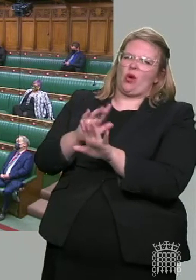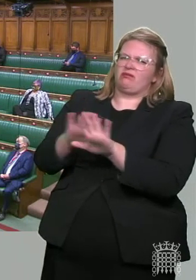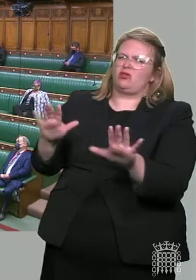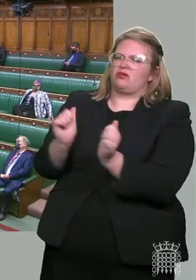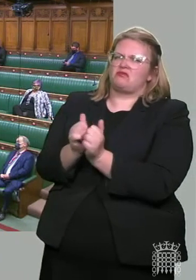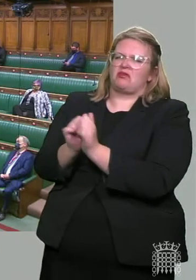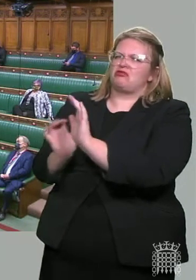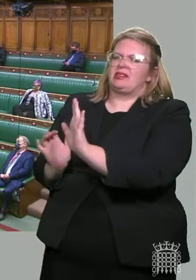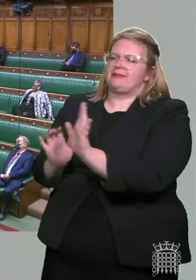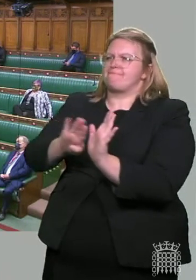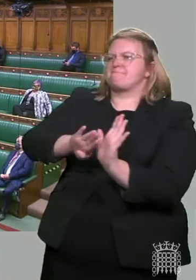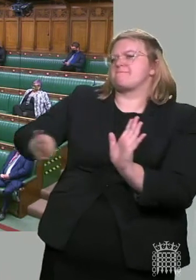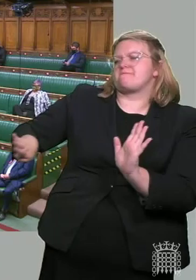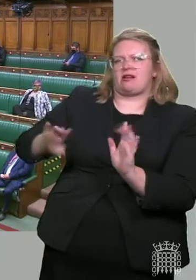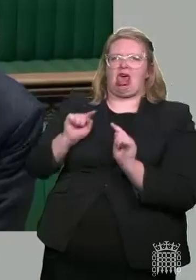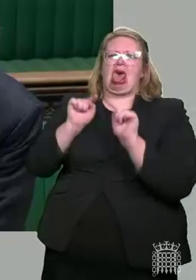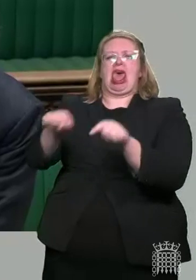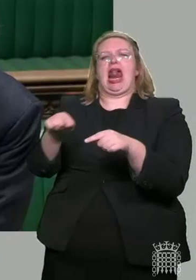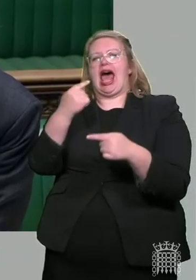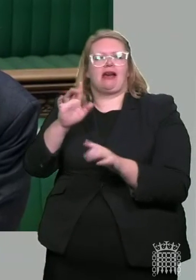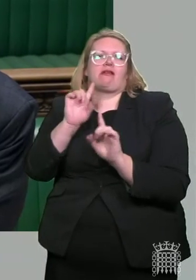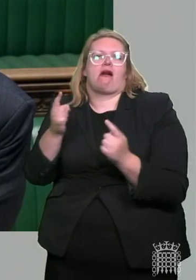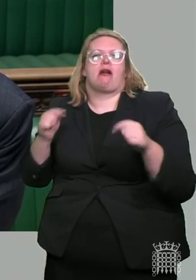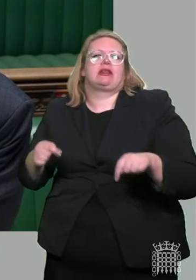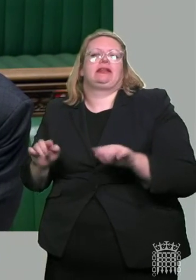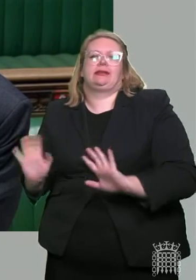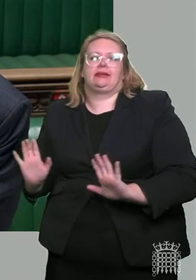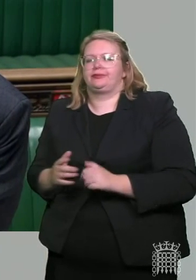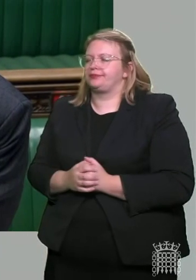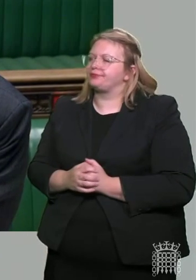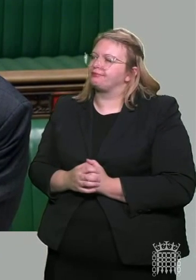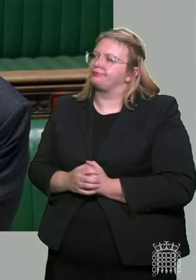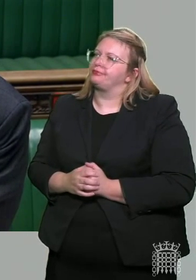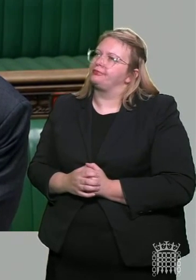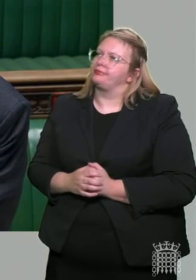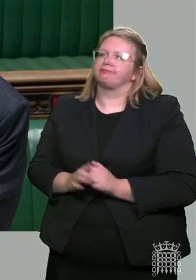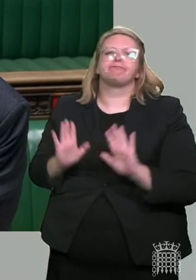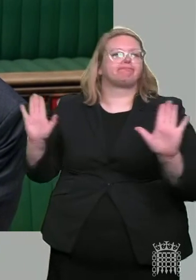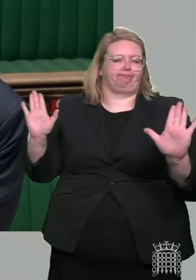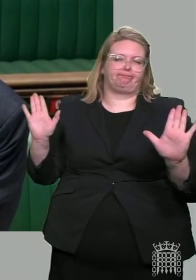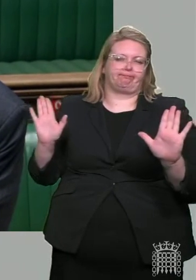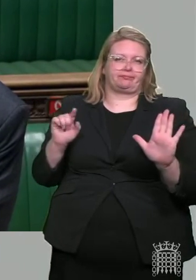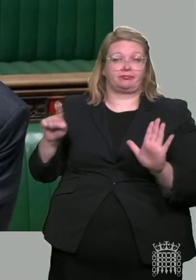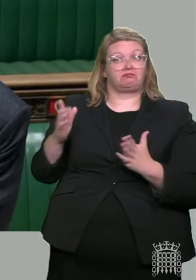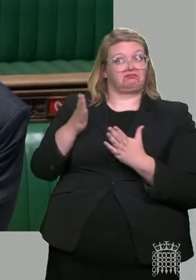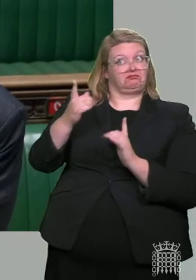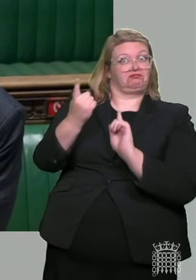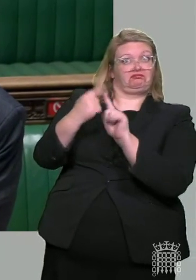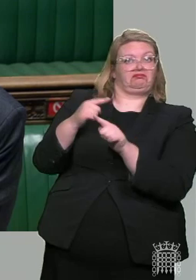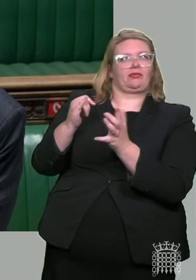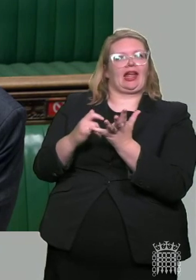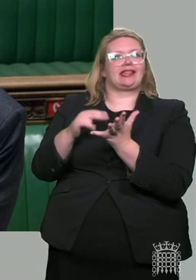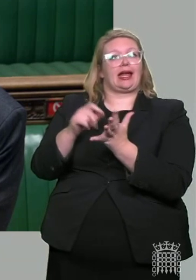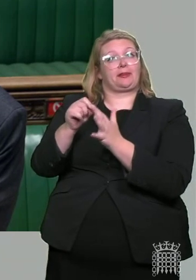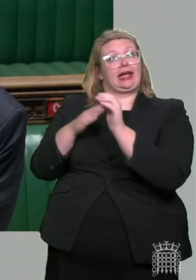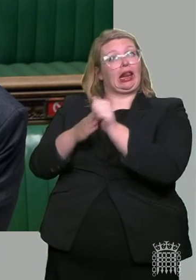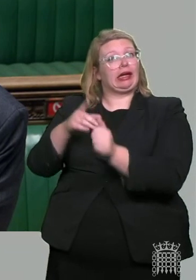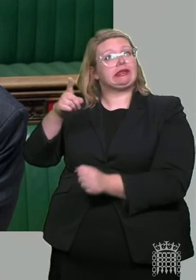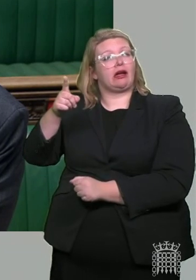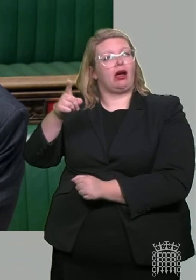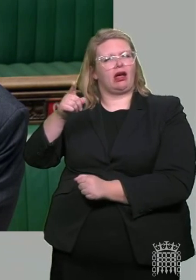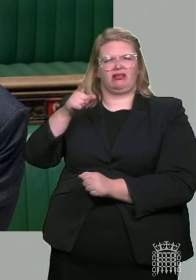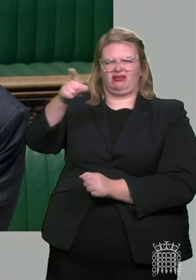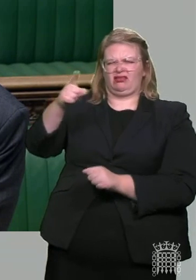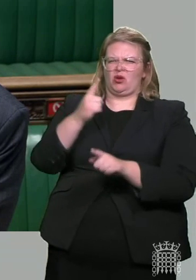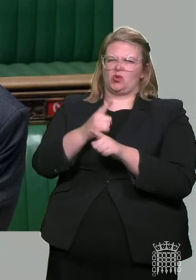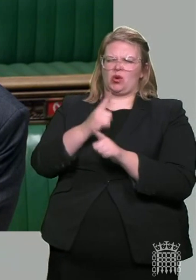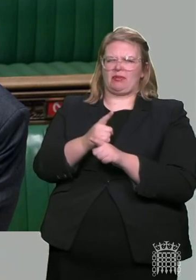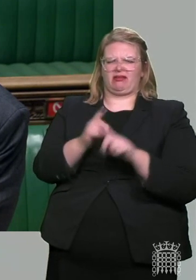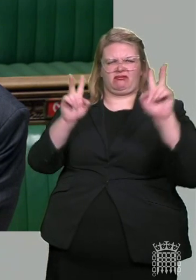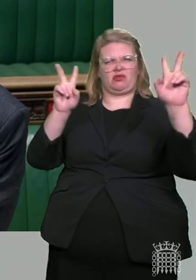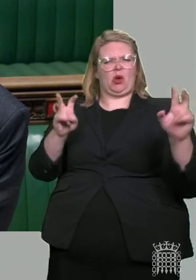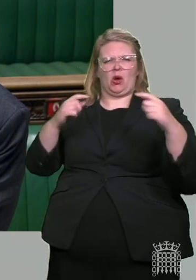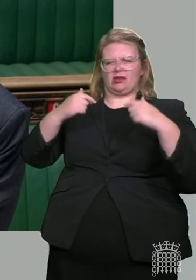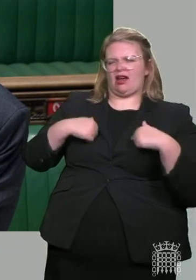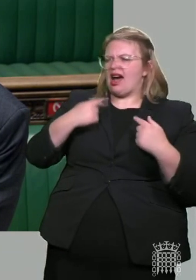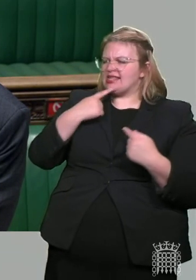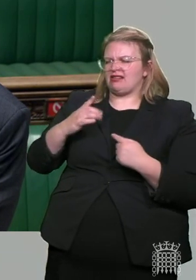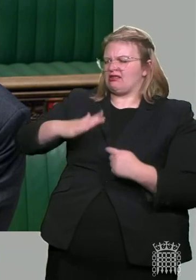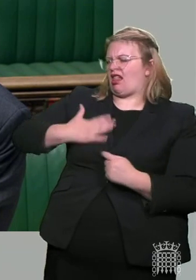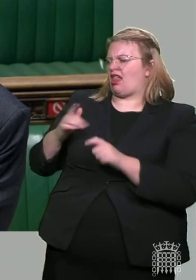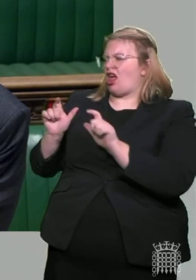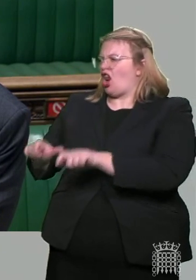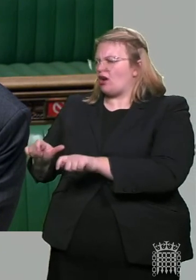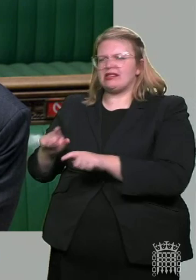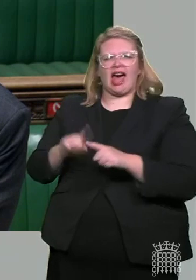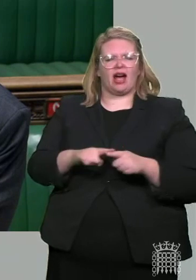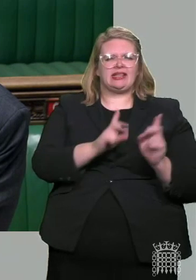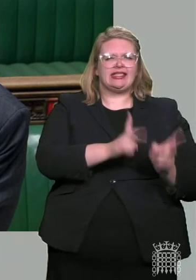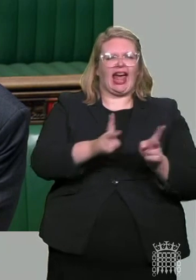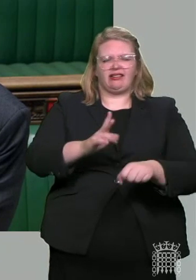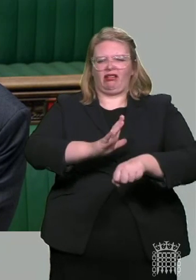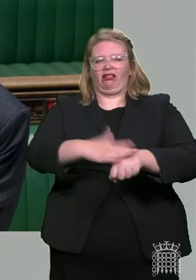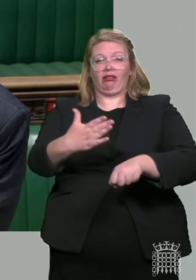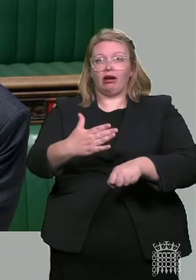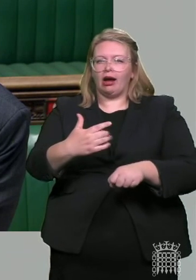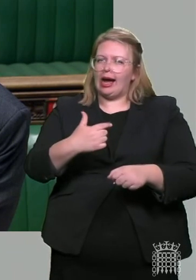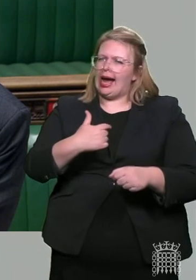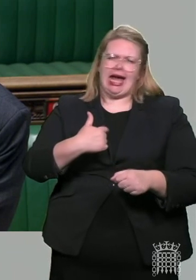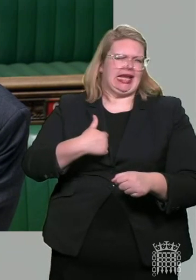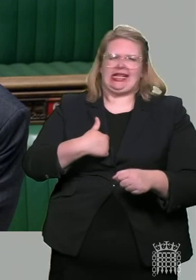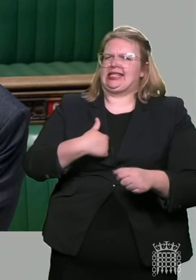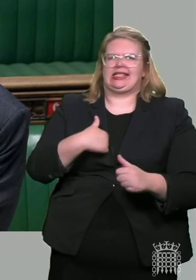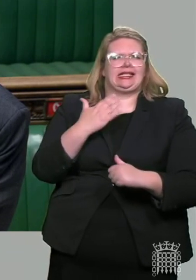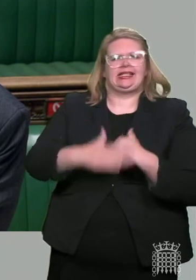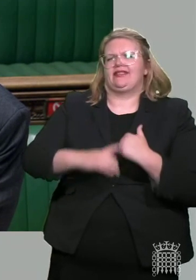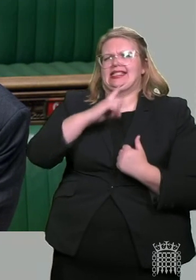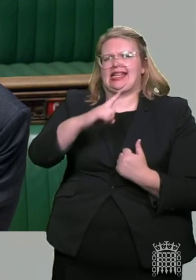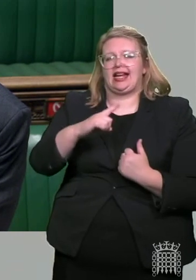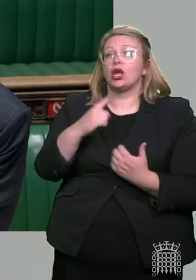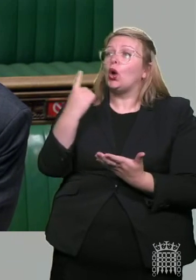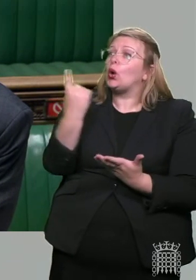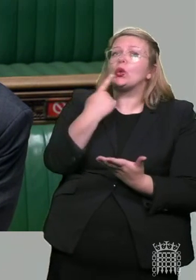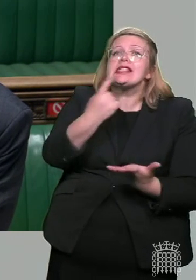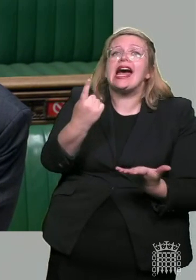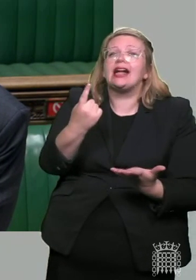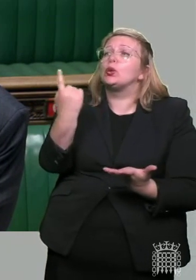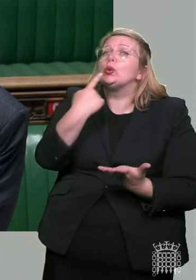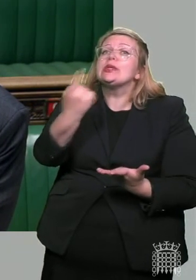I am grateful, Mr Speaker, but what I would say to the right honourable Gentleman is that if he is going to relay that kind of quotation, it is up to him in a place like Parliament to produce the author—the person who claims to have heard it— because I cannot find them.